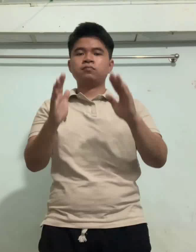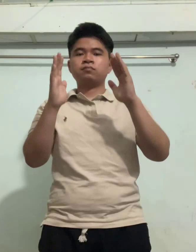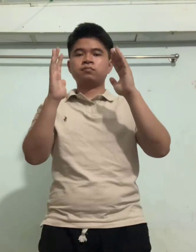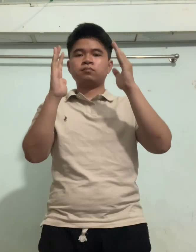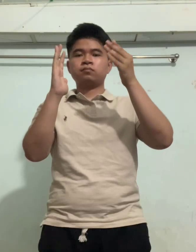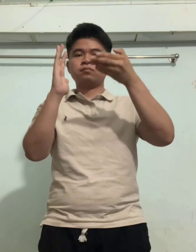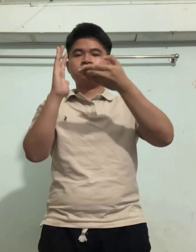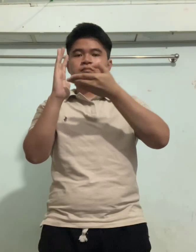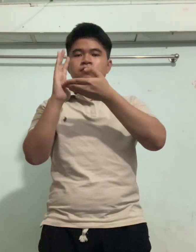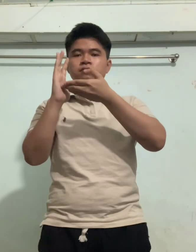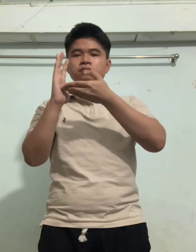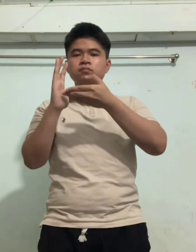gioi thieu